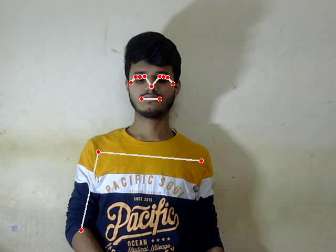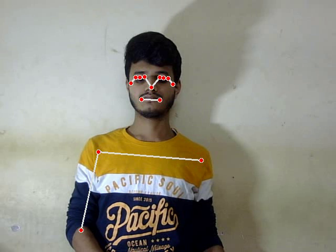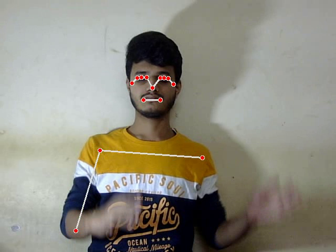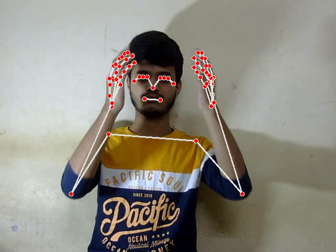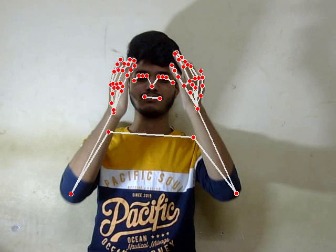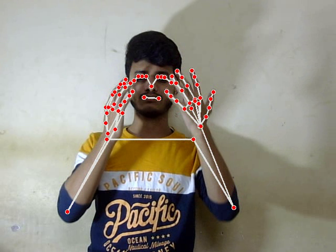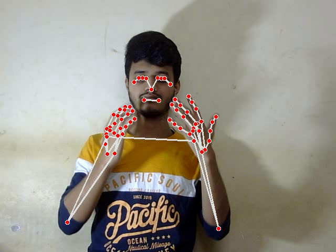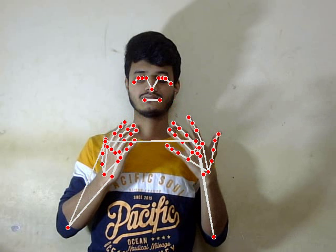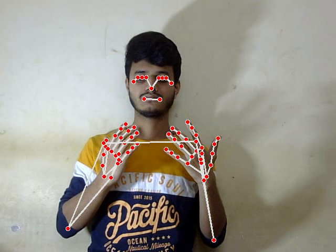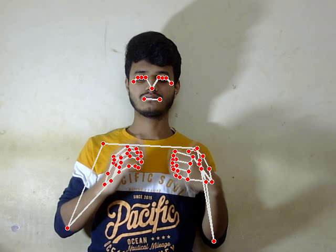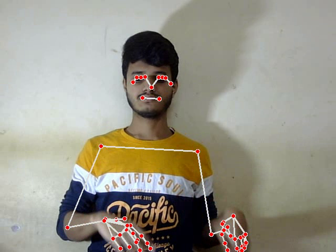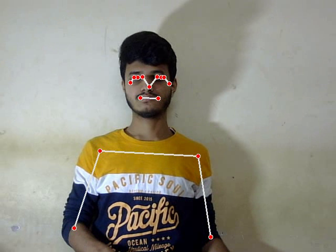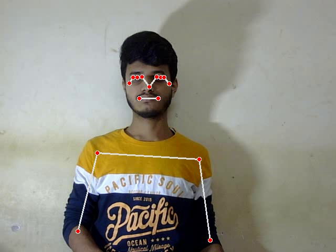sad